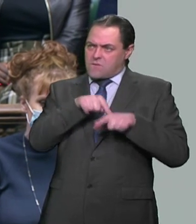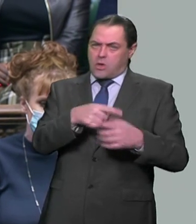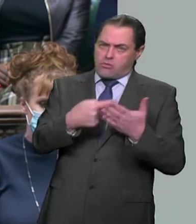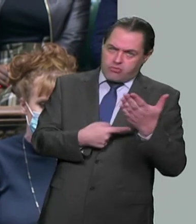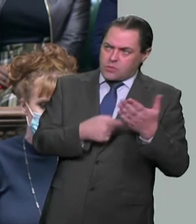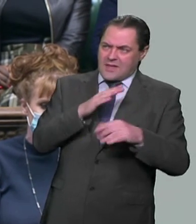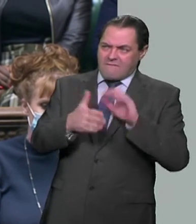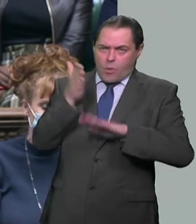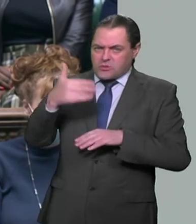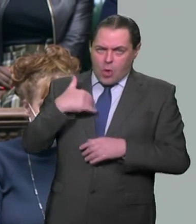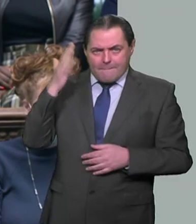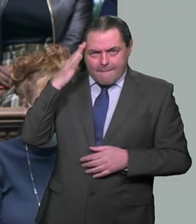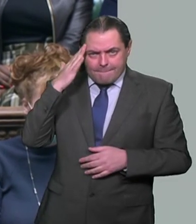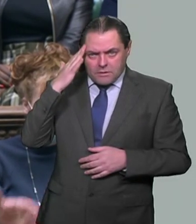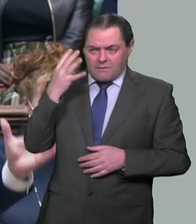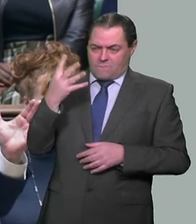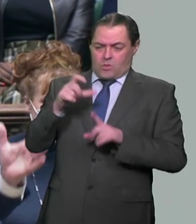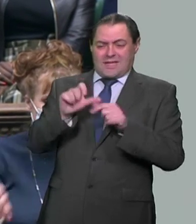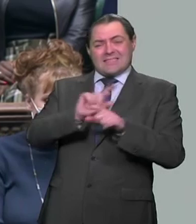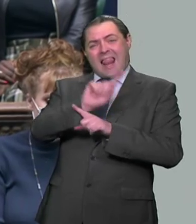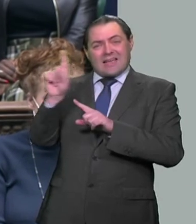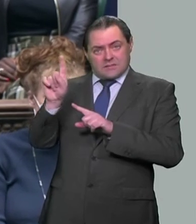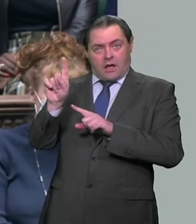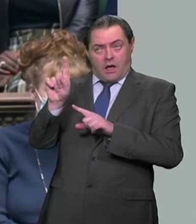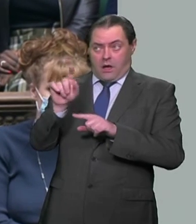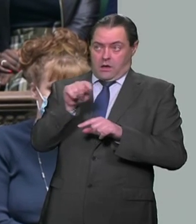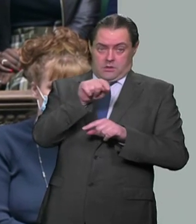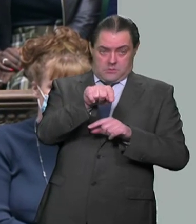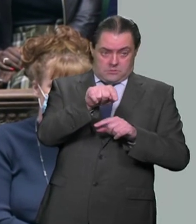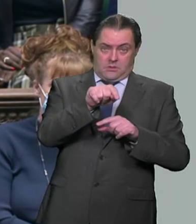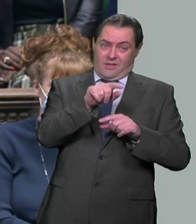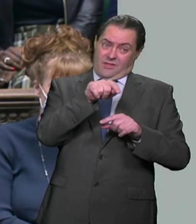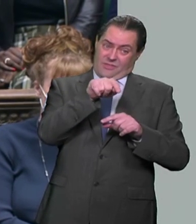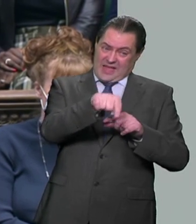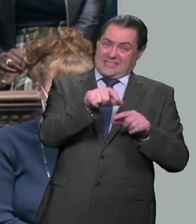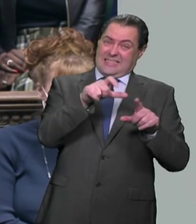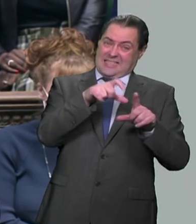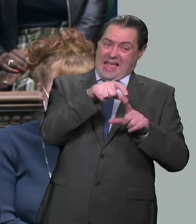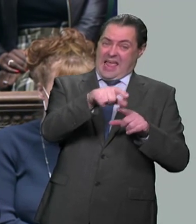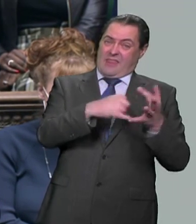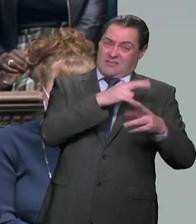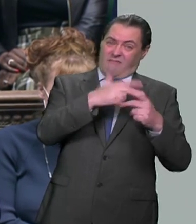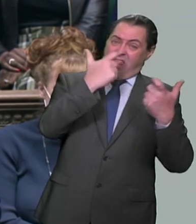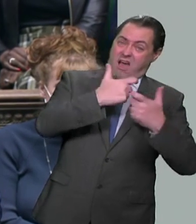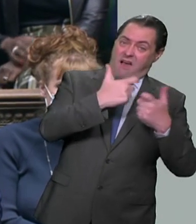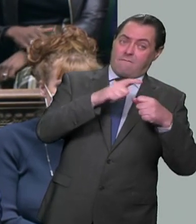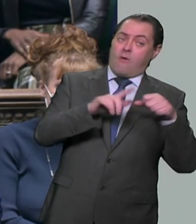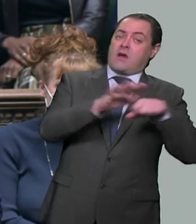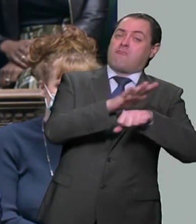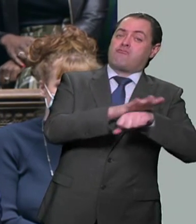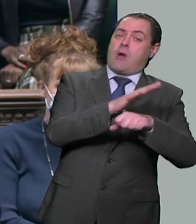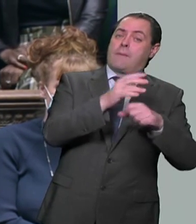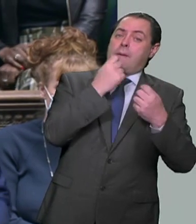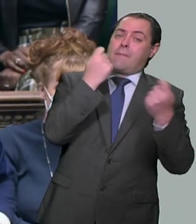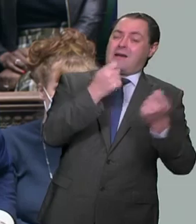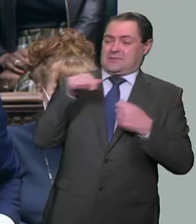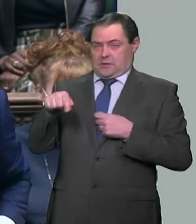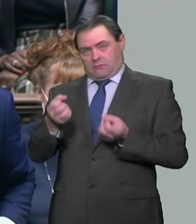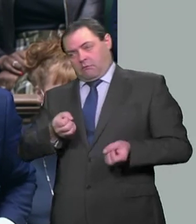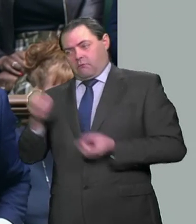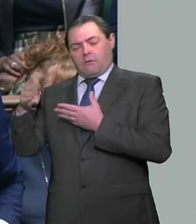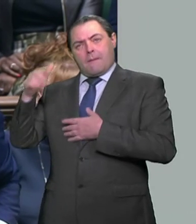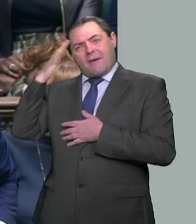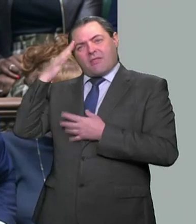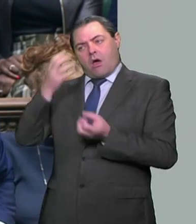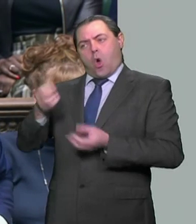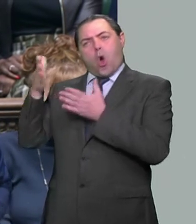Listening? Four days later, on the day the Prime Minister’s staff laughed about covering up the party, Trisha’s mum was admitted to hospital.